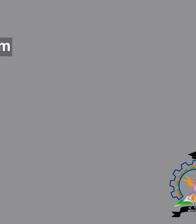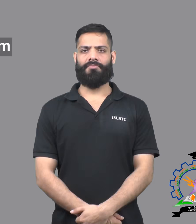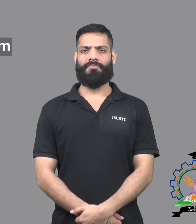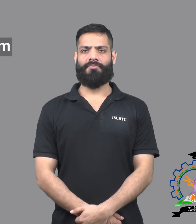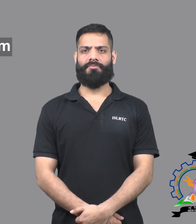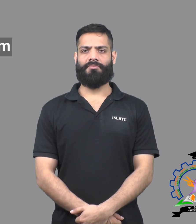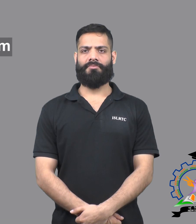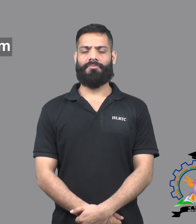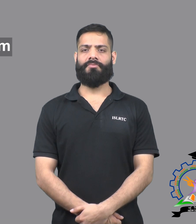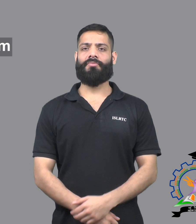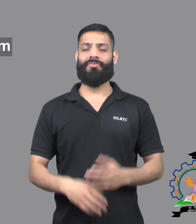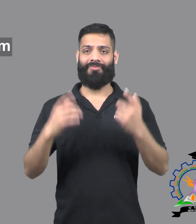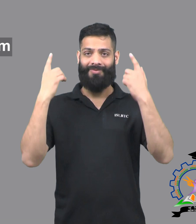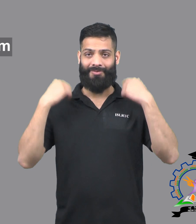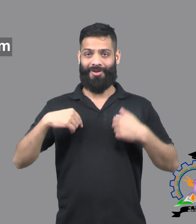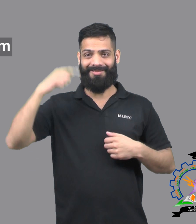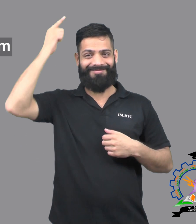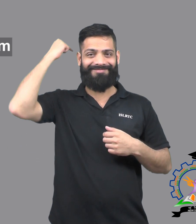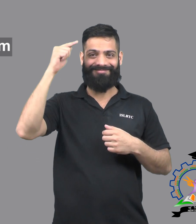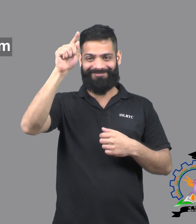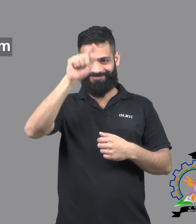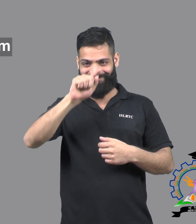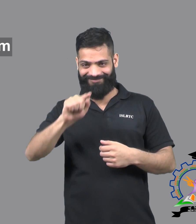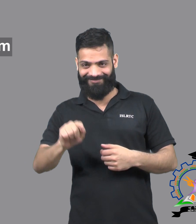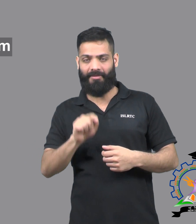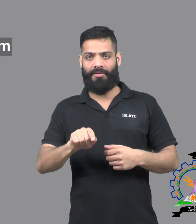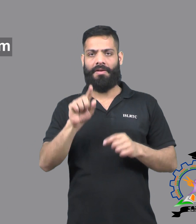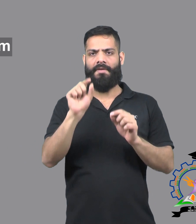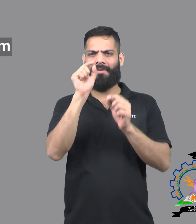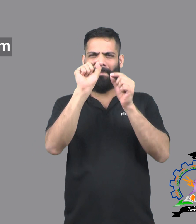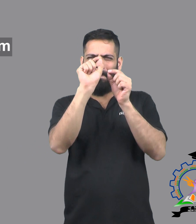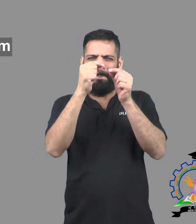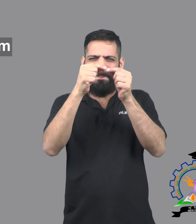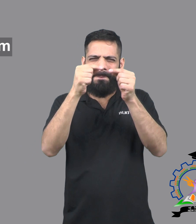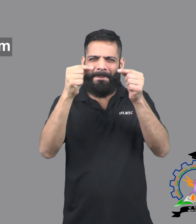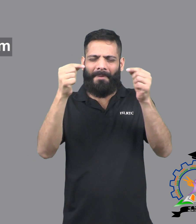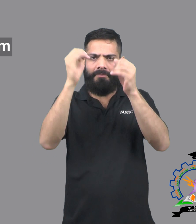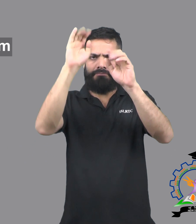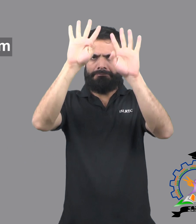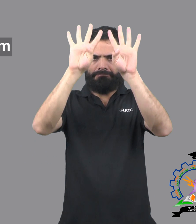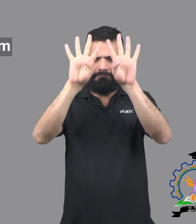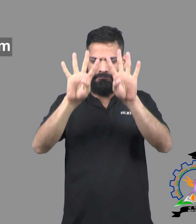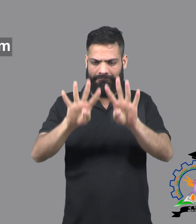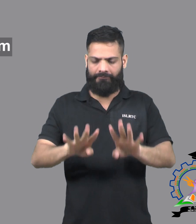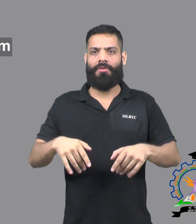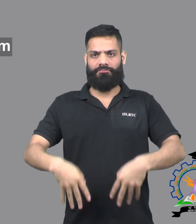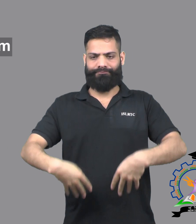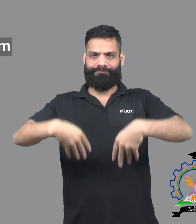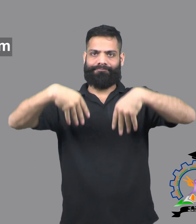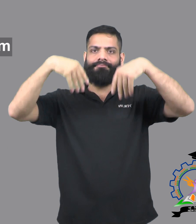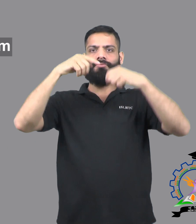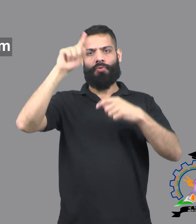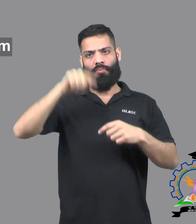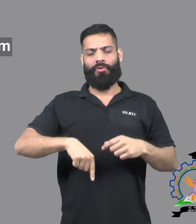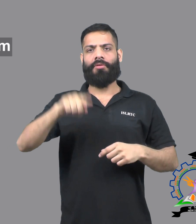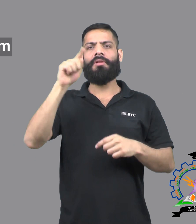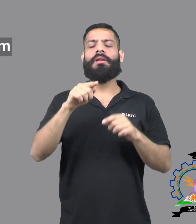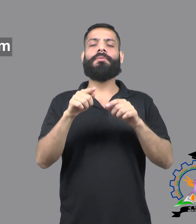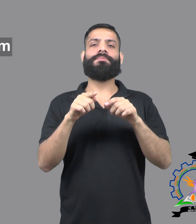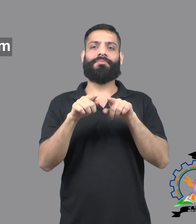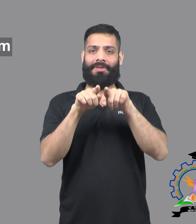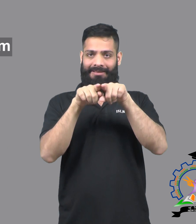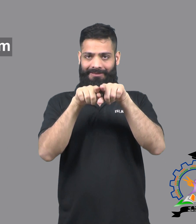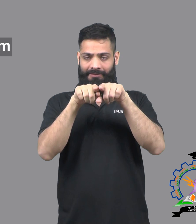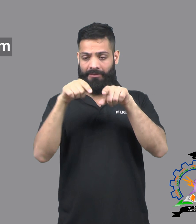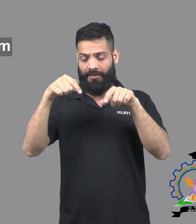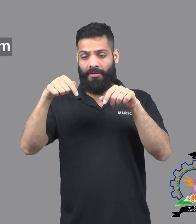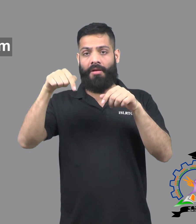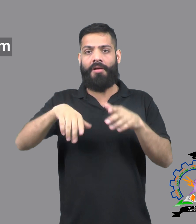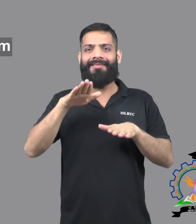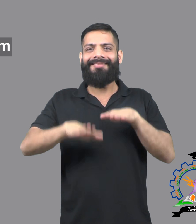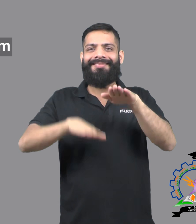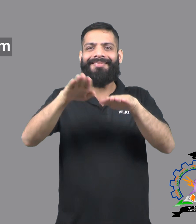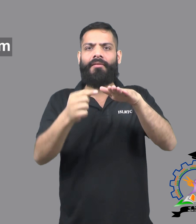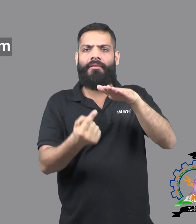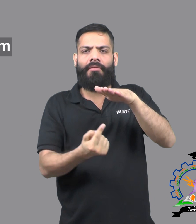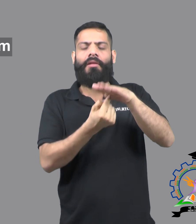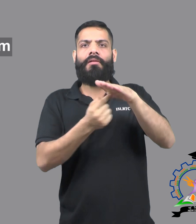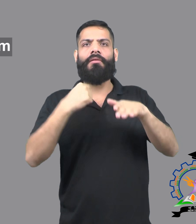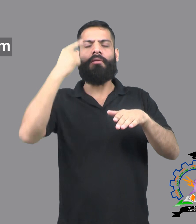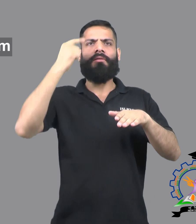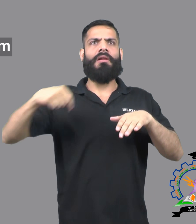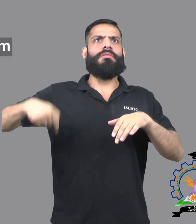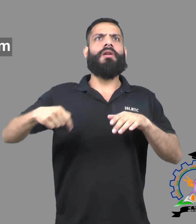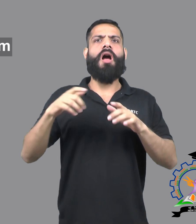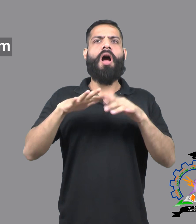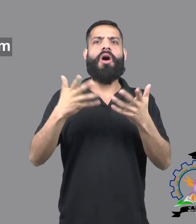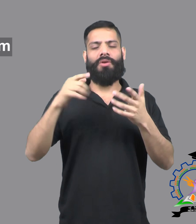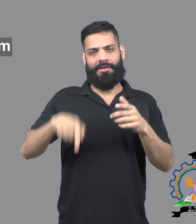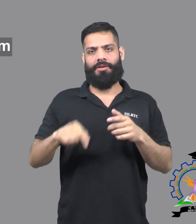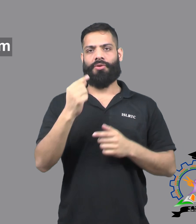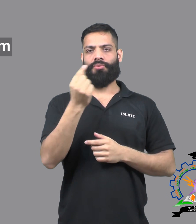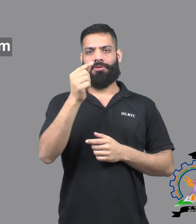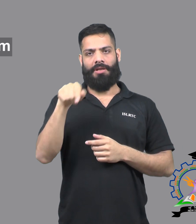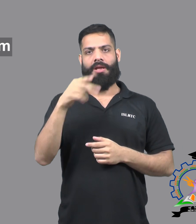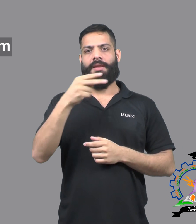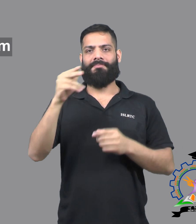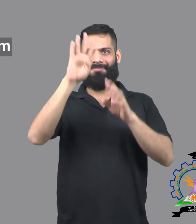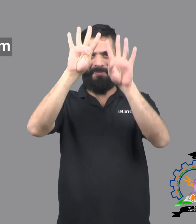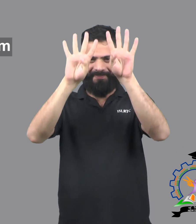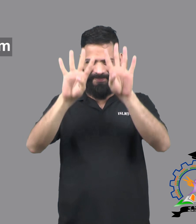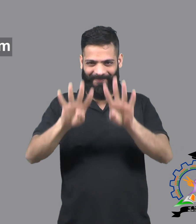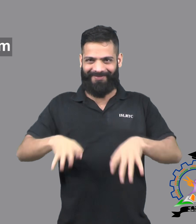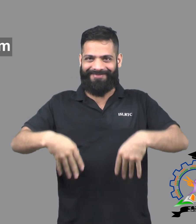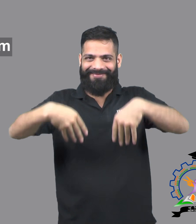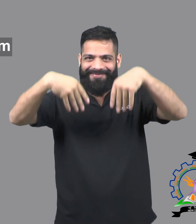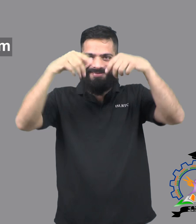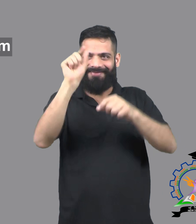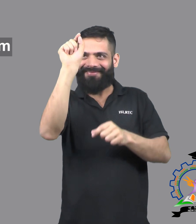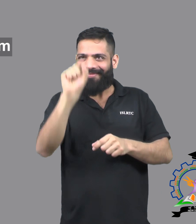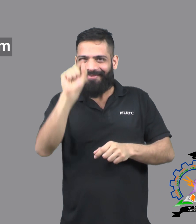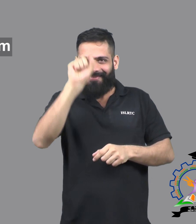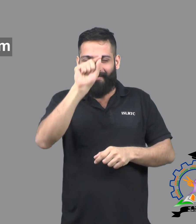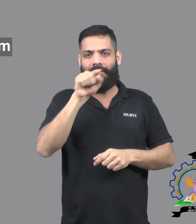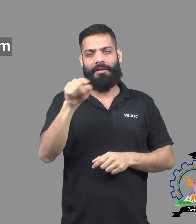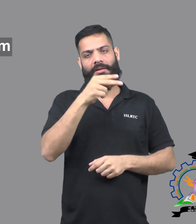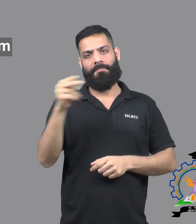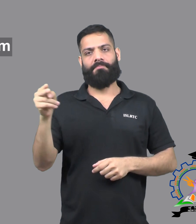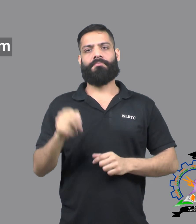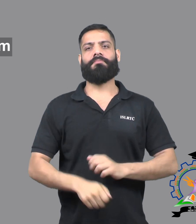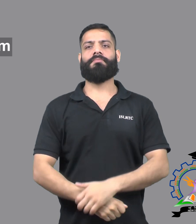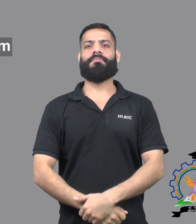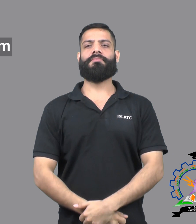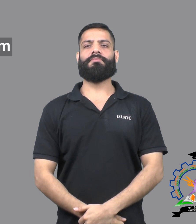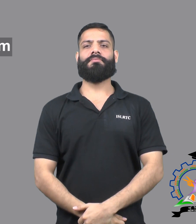Central Nervous System